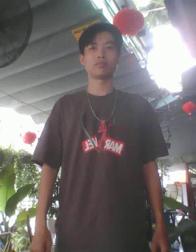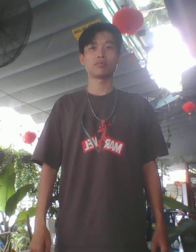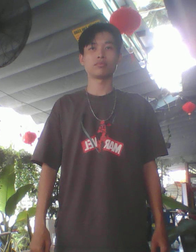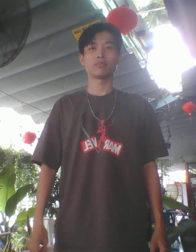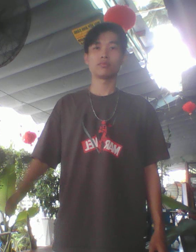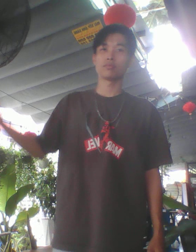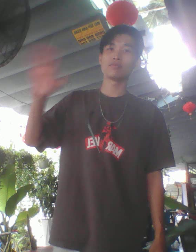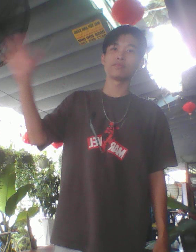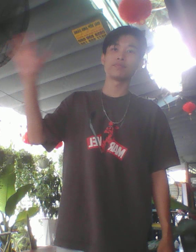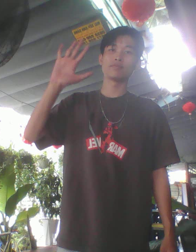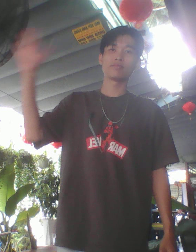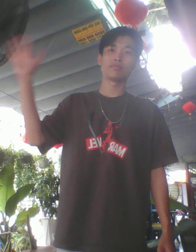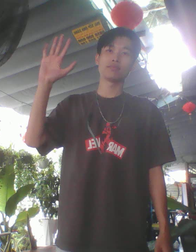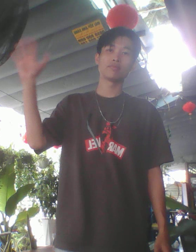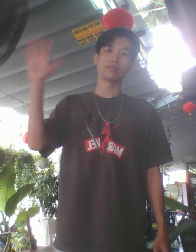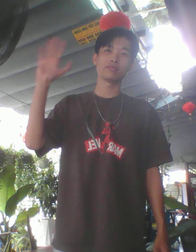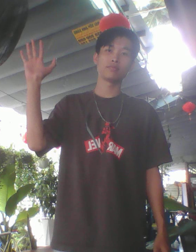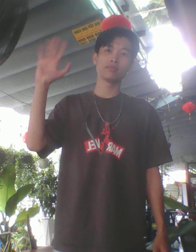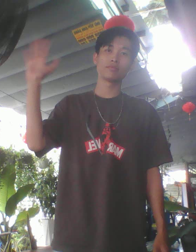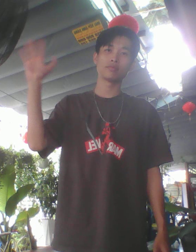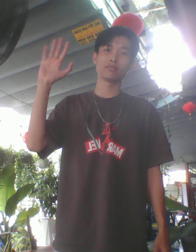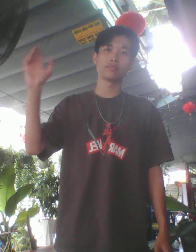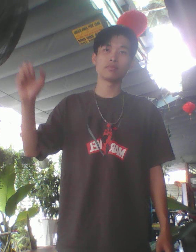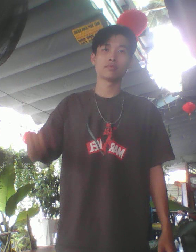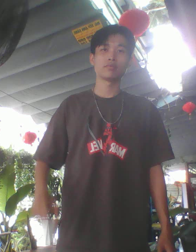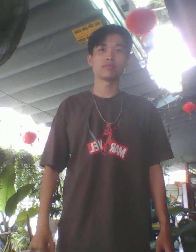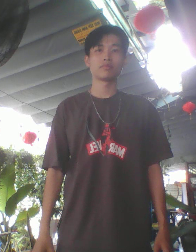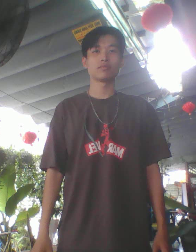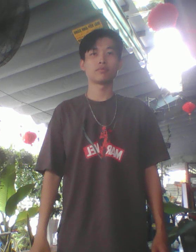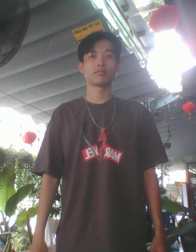xin chào